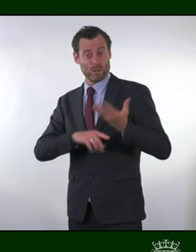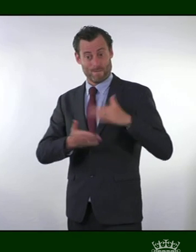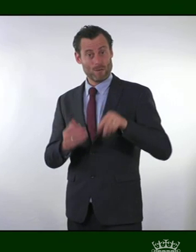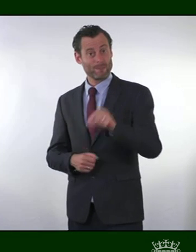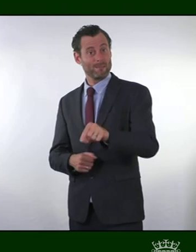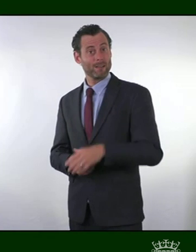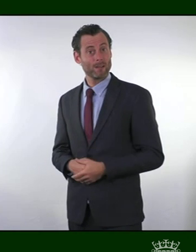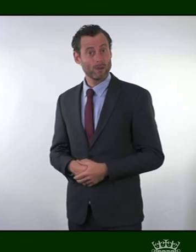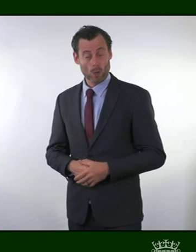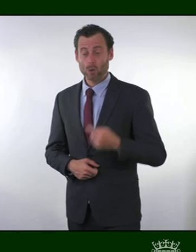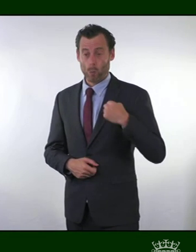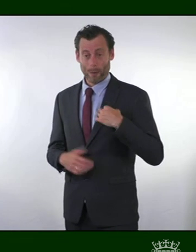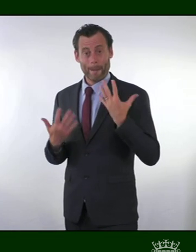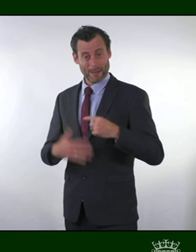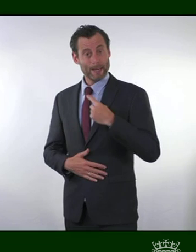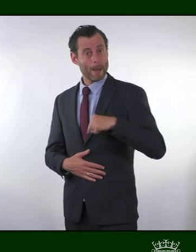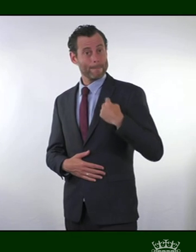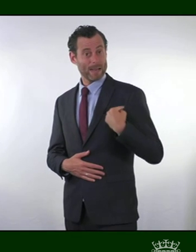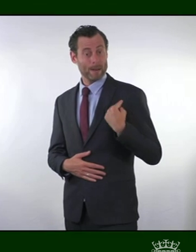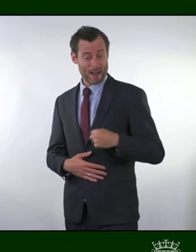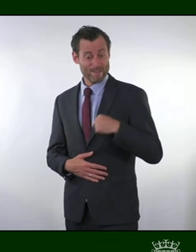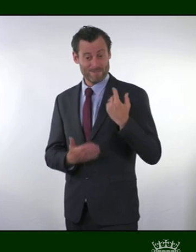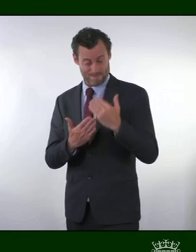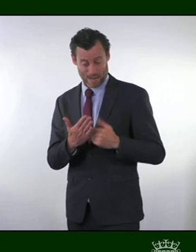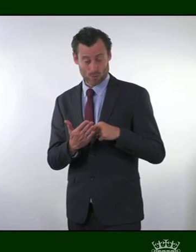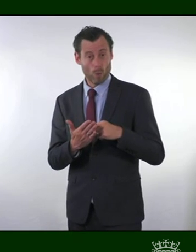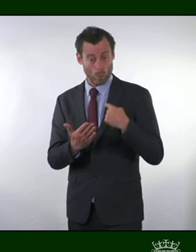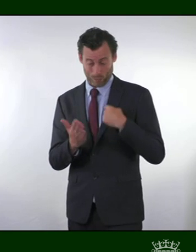In our manifesto, we committed ourselves to addressing it.